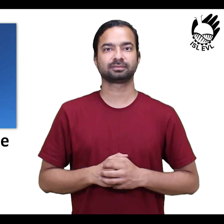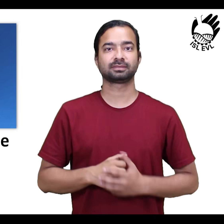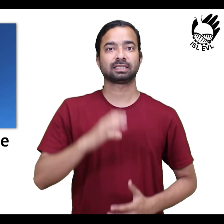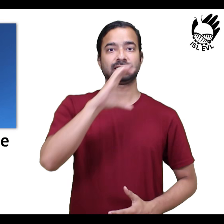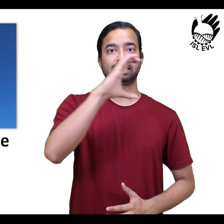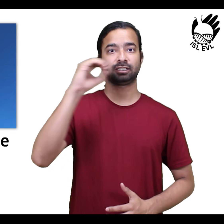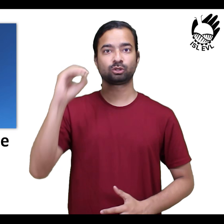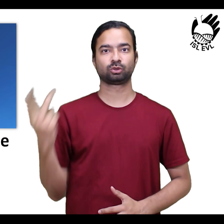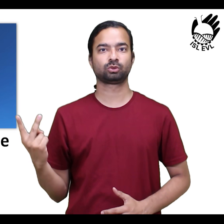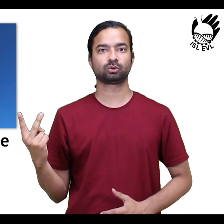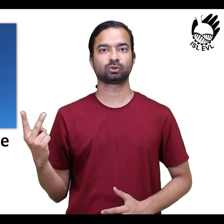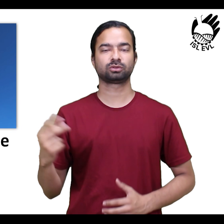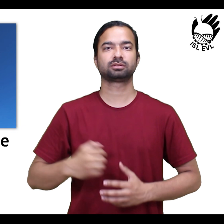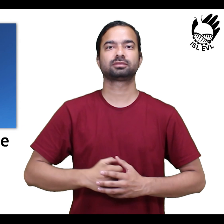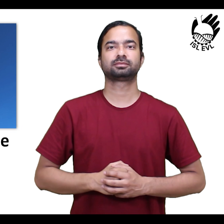Carbon Dioxide